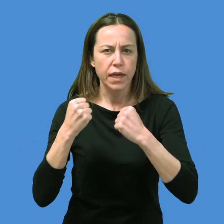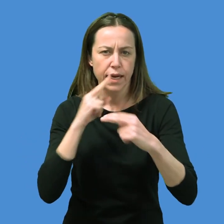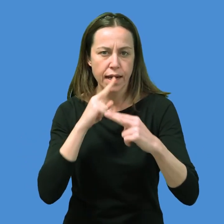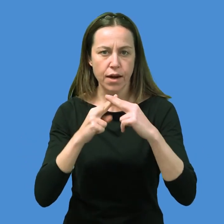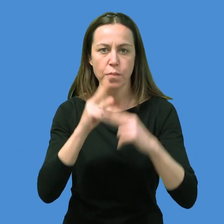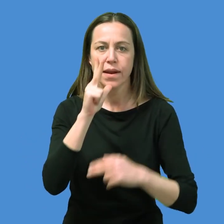nombre